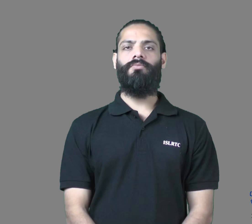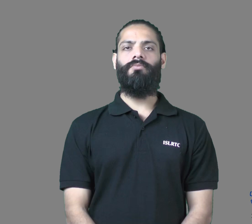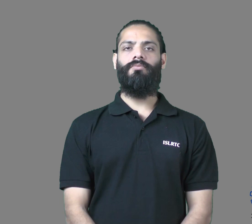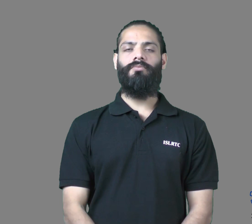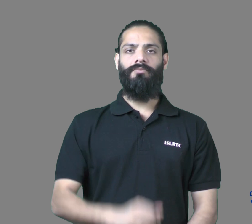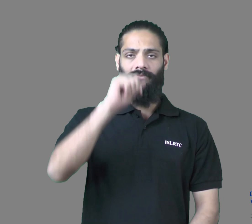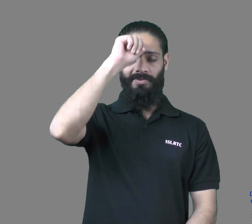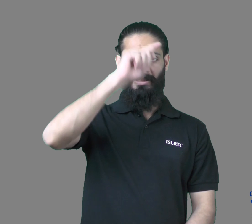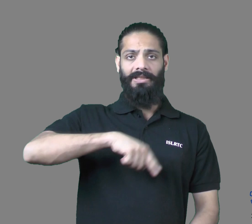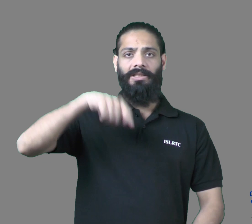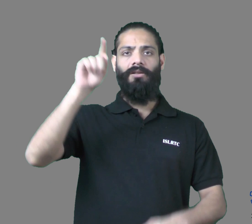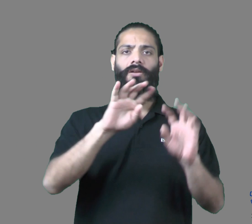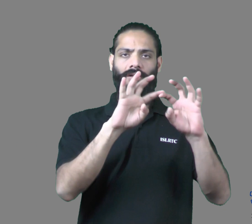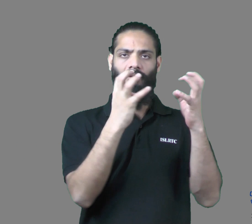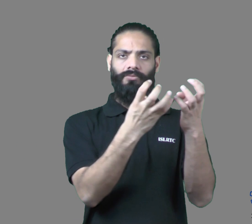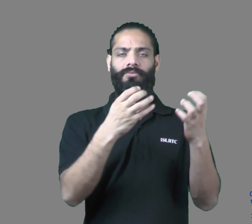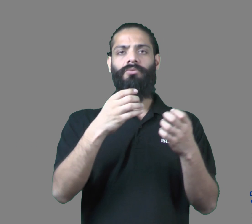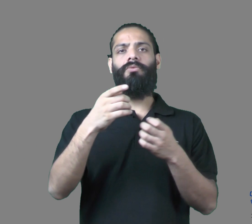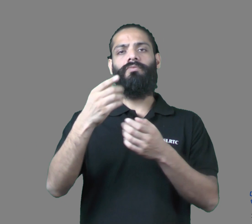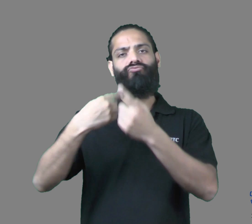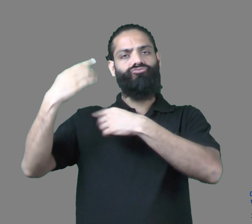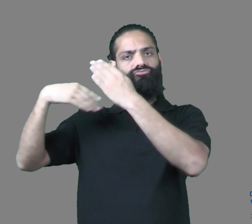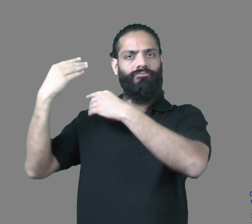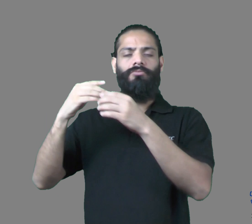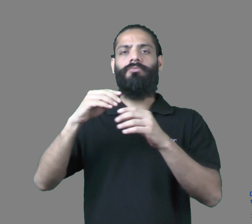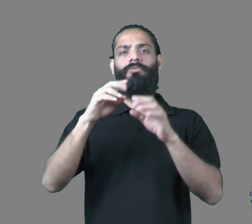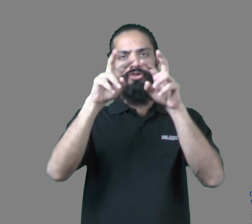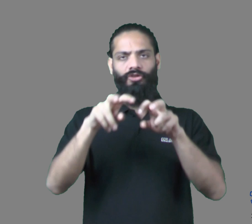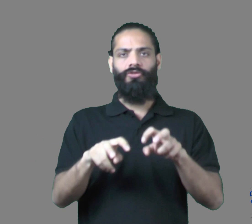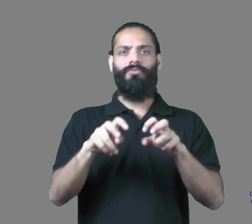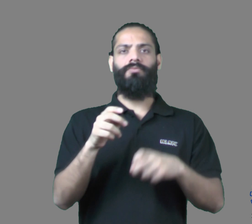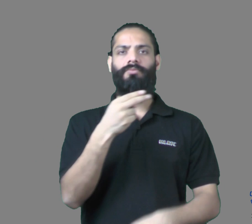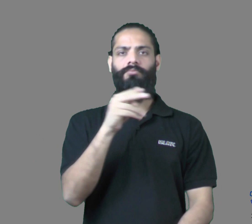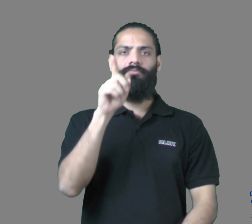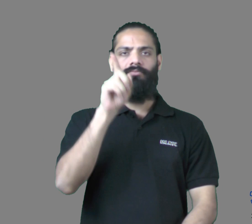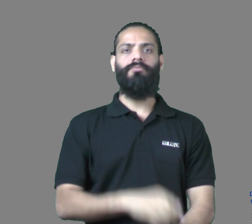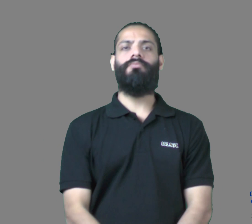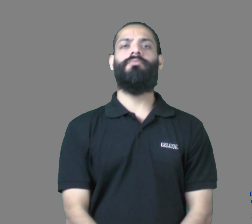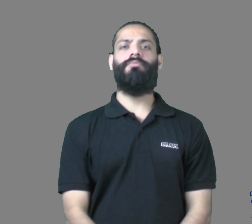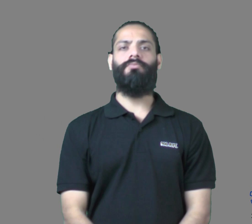Indian Council of Historical Research (ICHR)